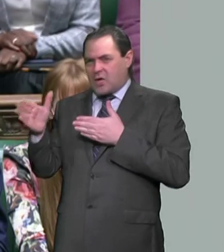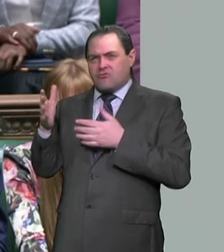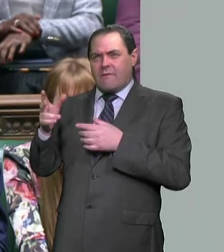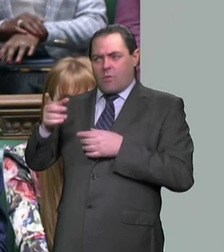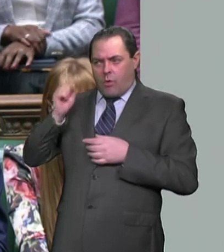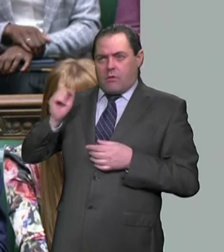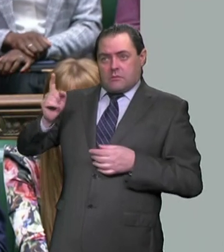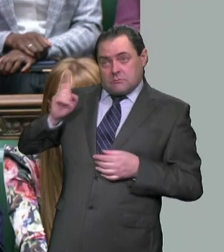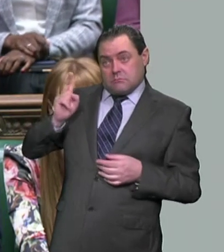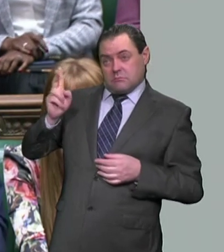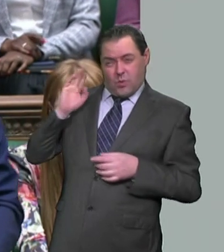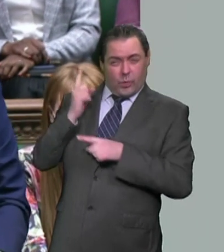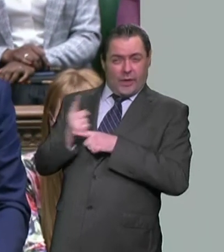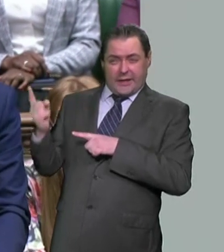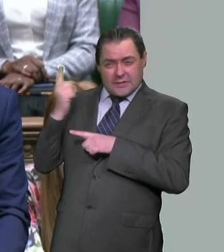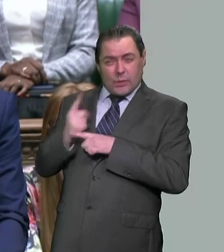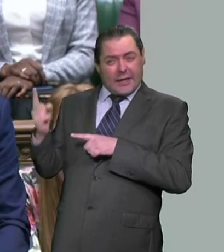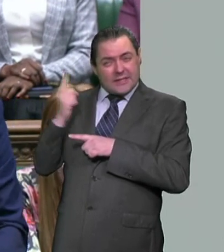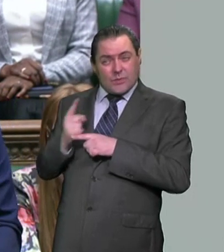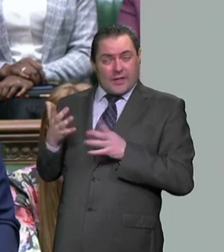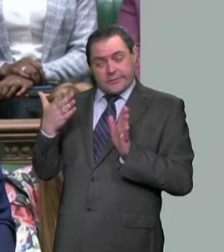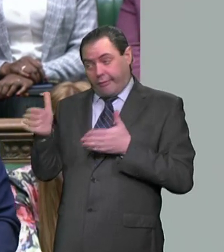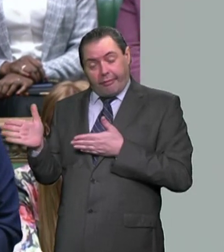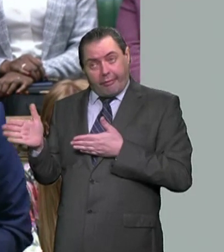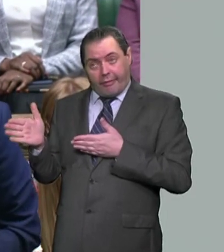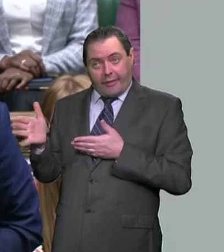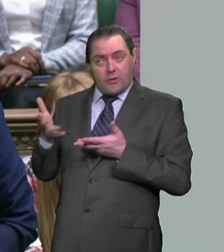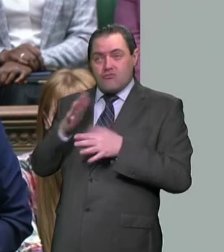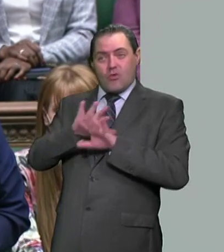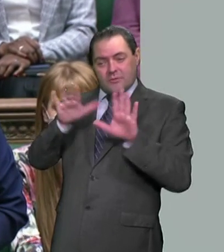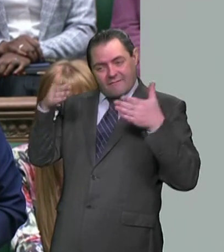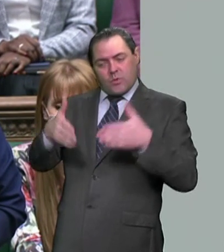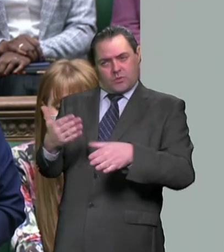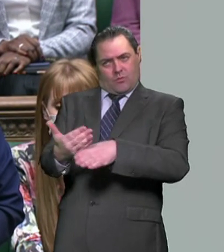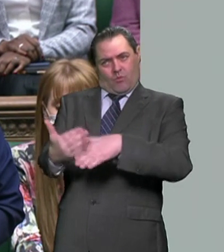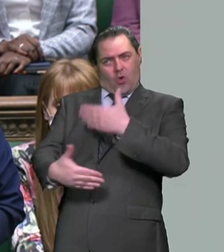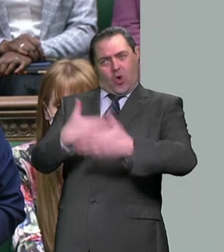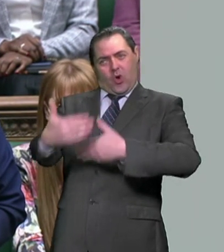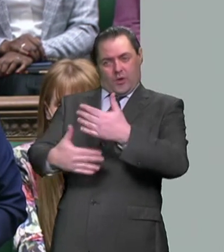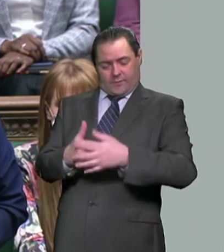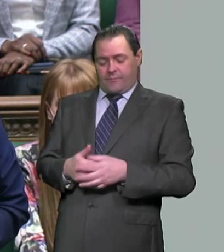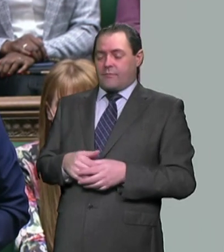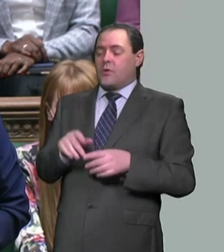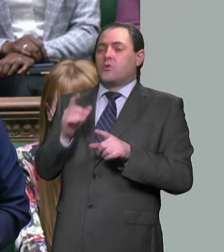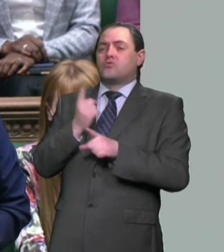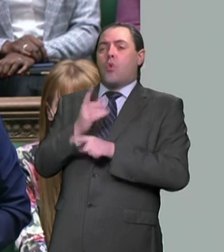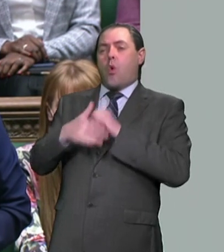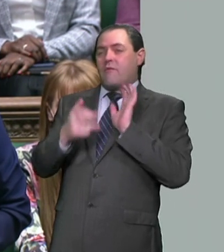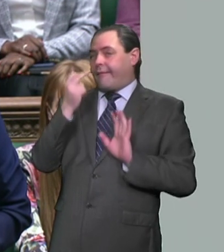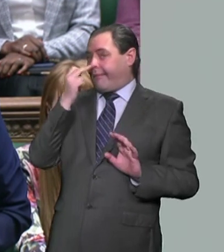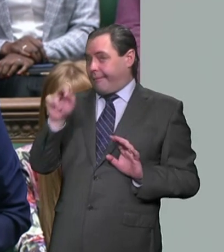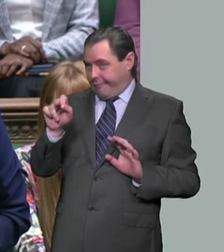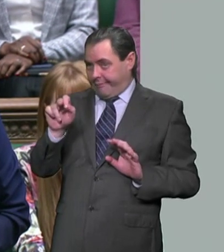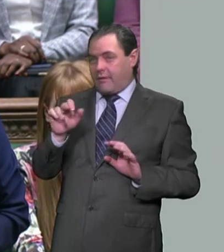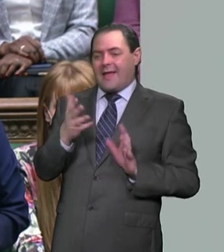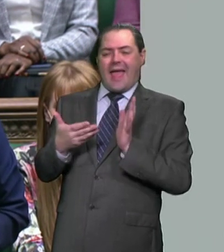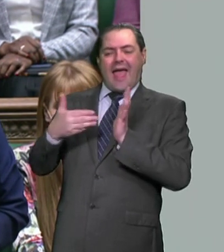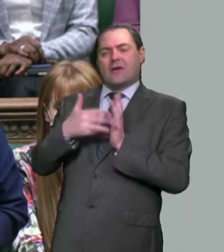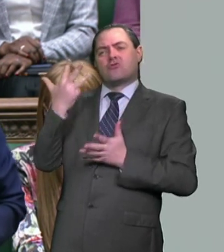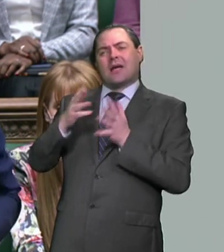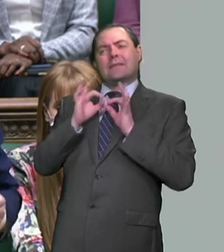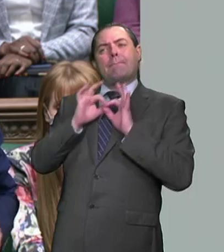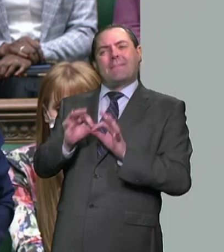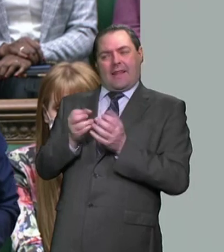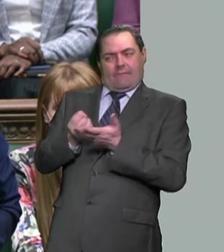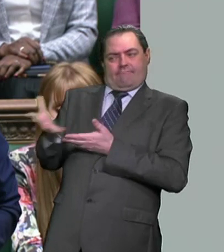Talking of scams, households are going to have to fork out an extra £19 billion on their energy bills.